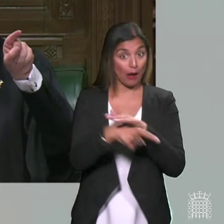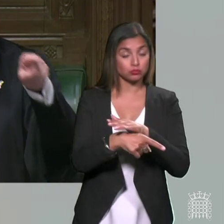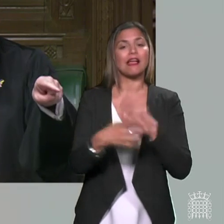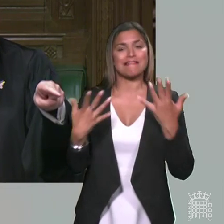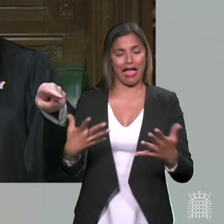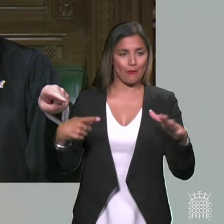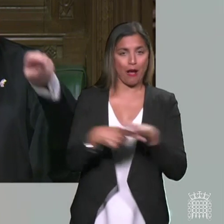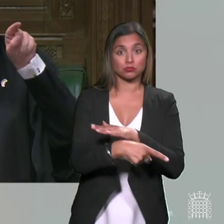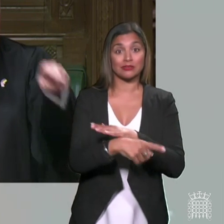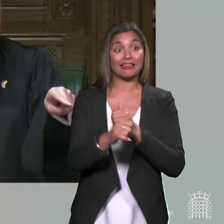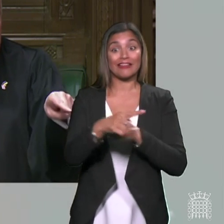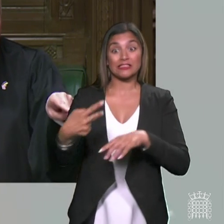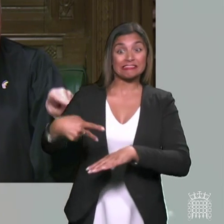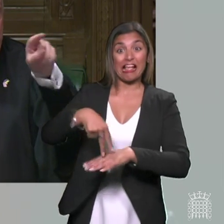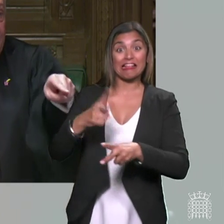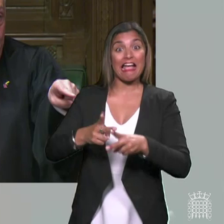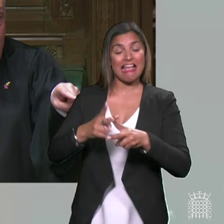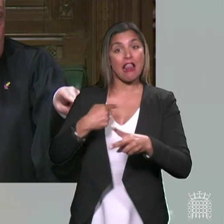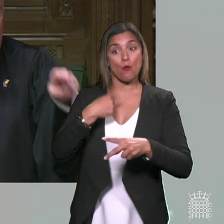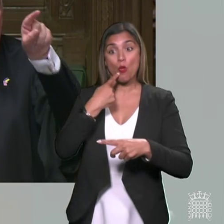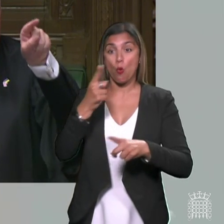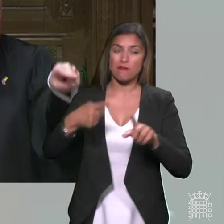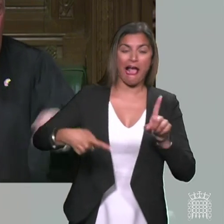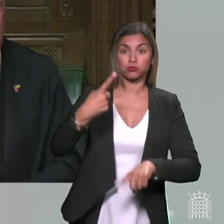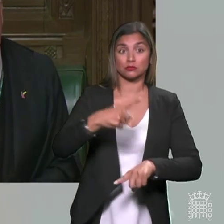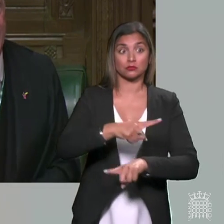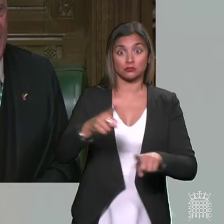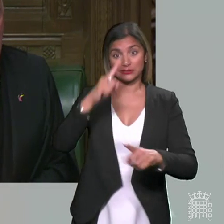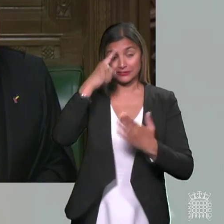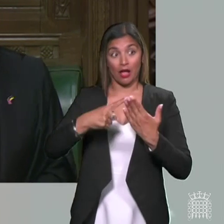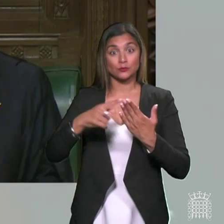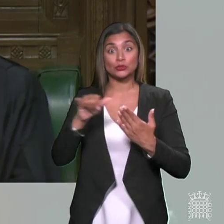Make your mind up. Either shut up or get out. I warned the honourable Gentleman— Shut up a minute.